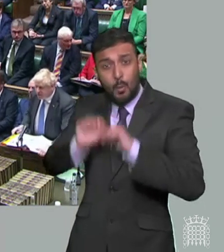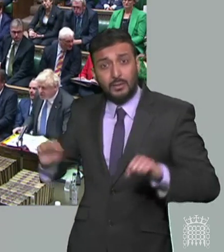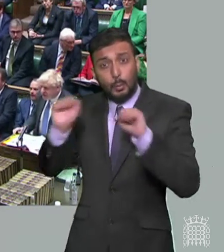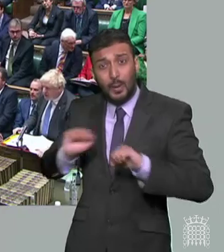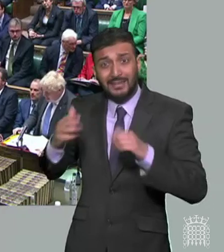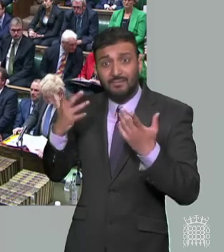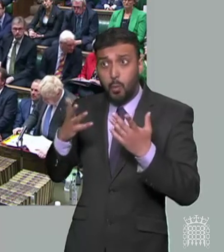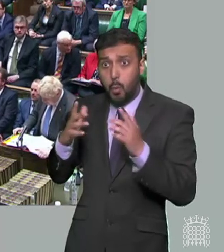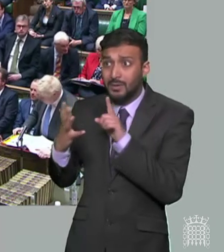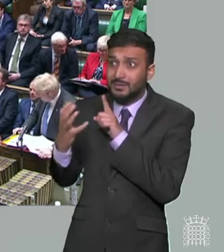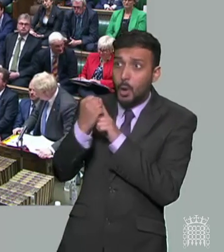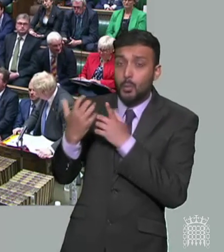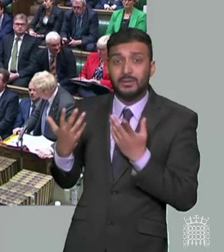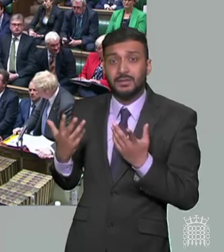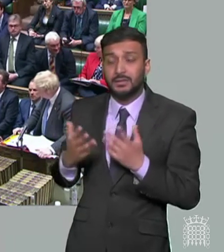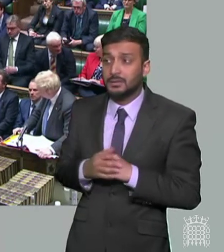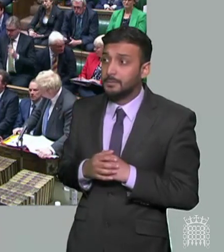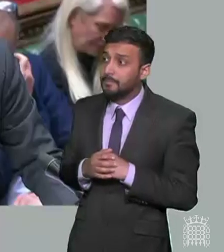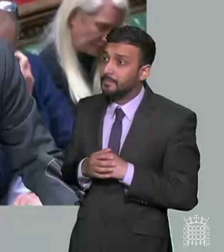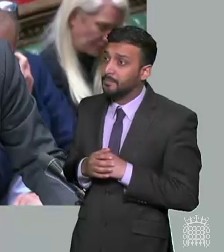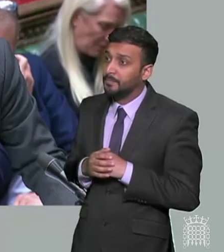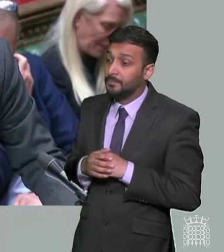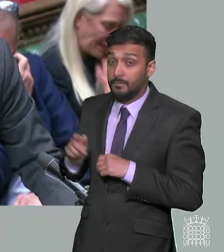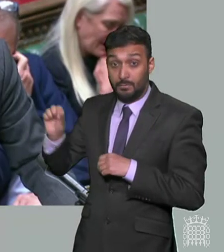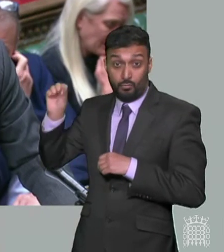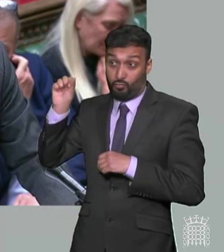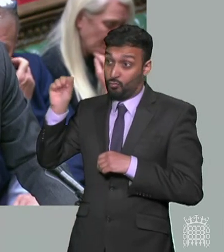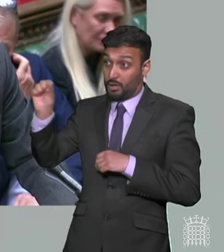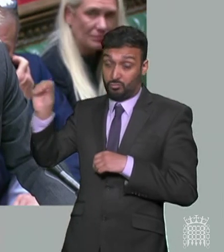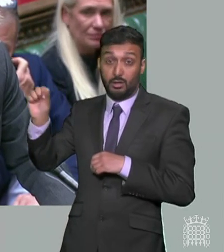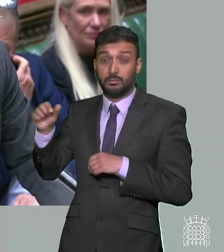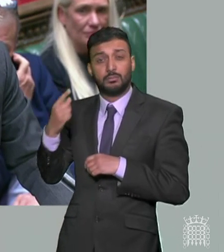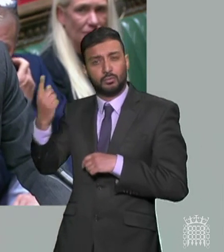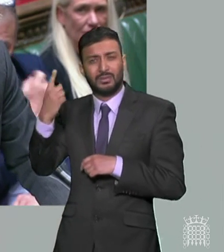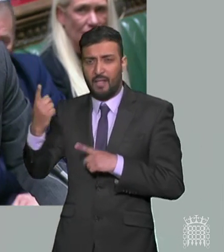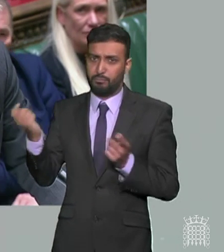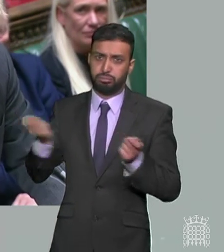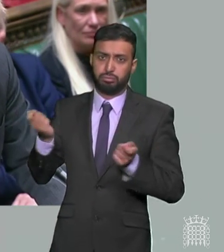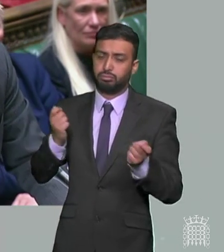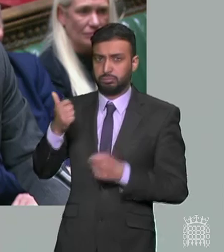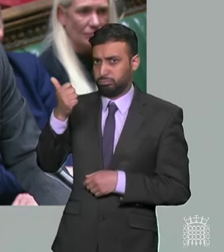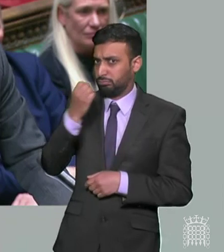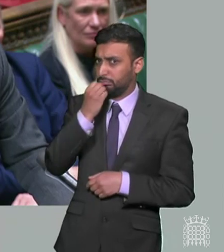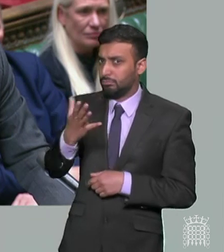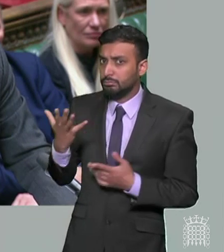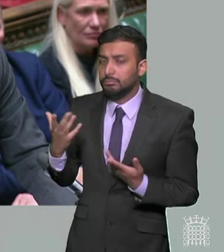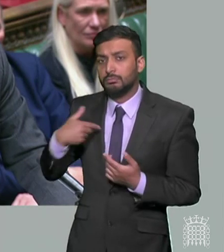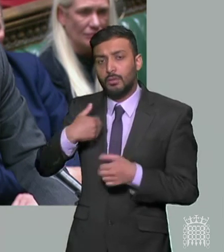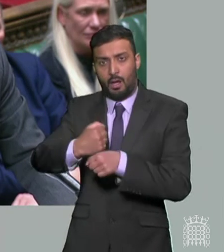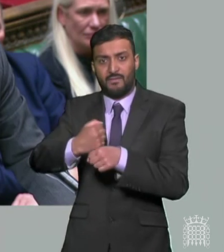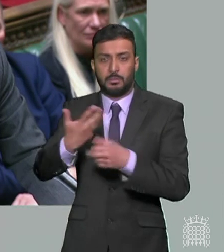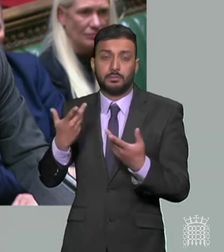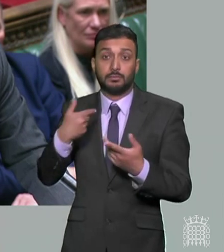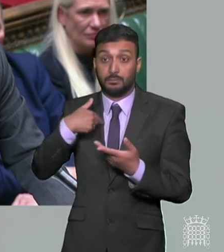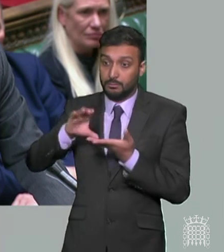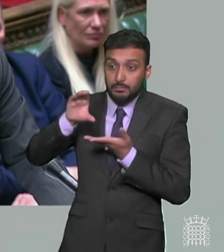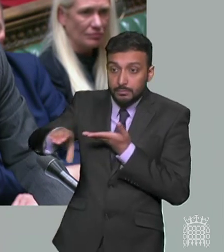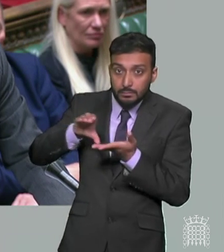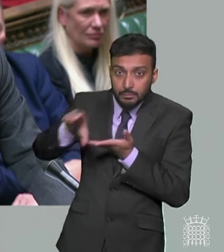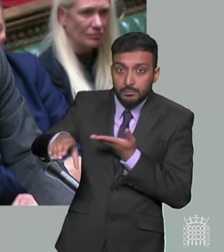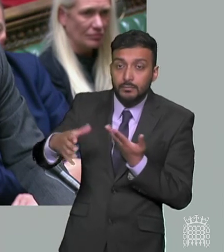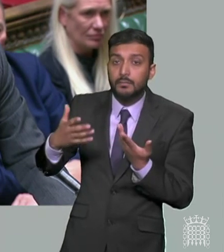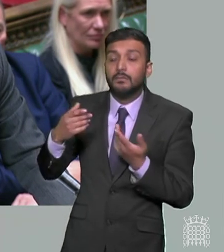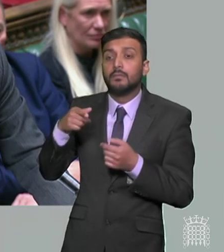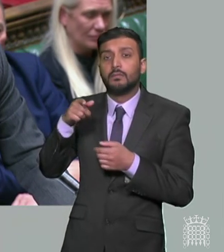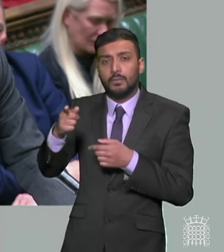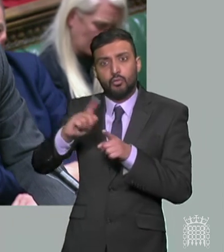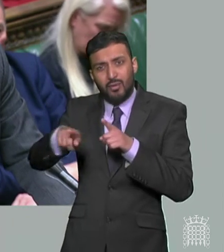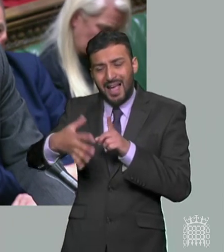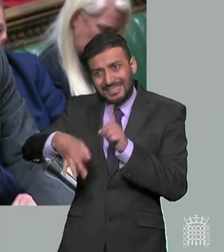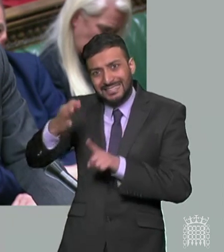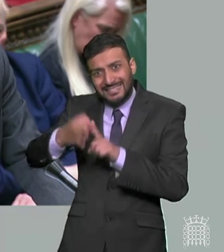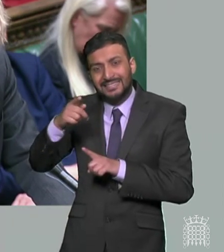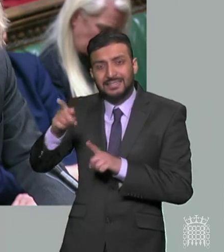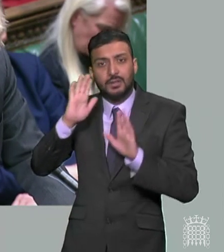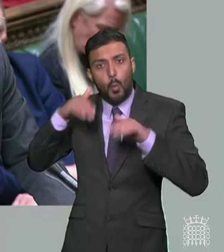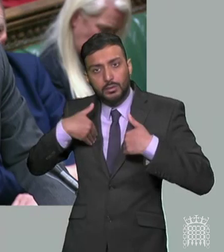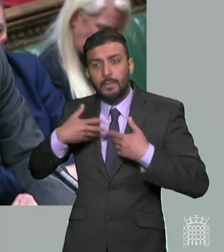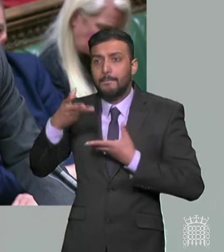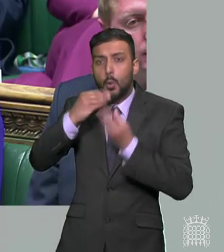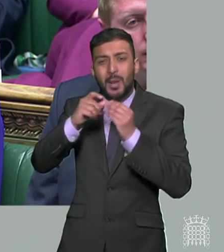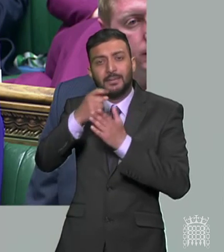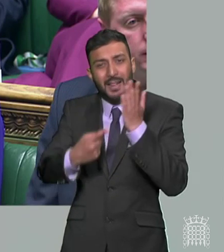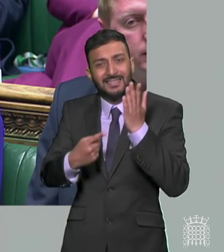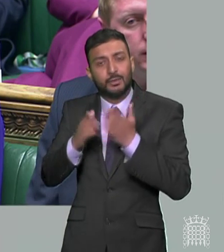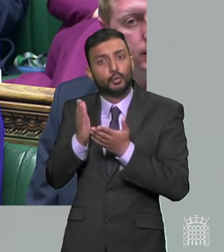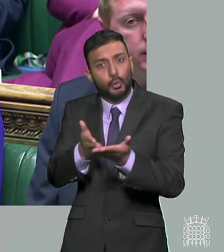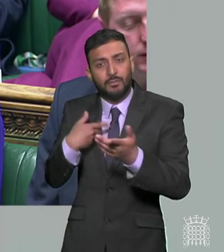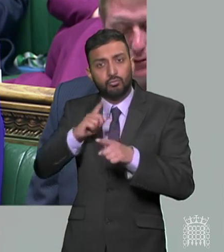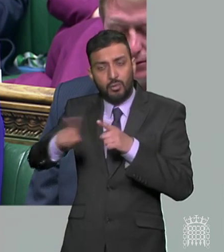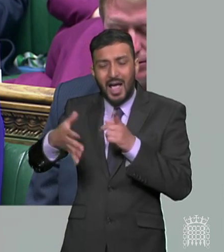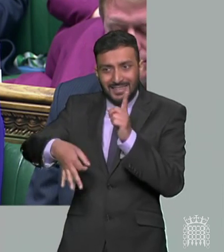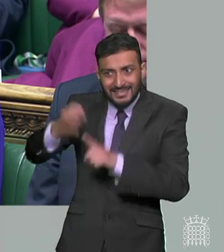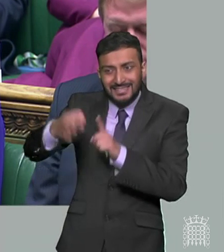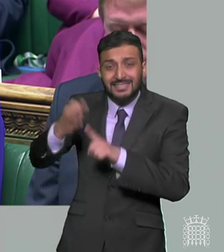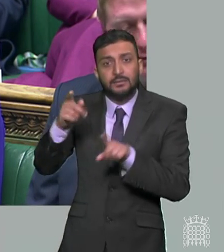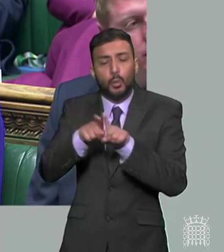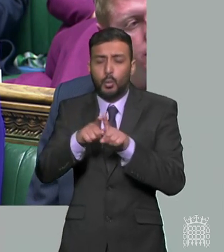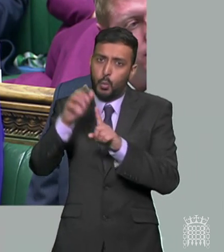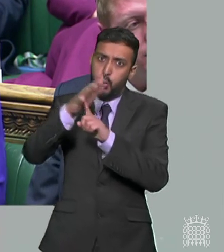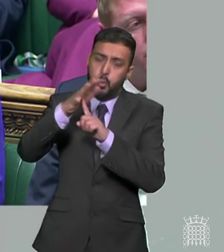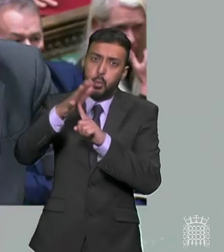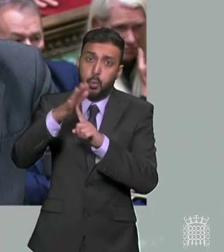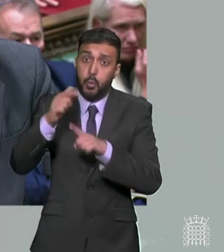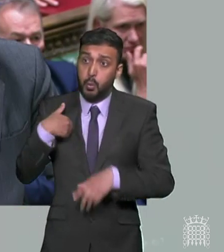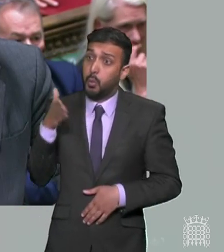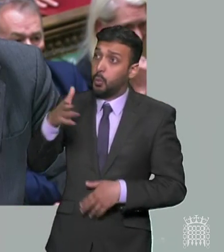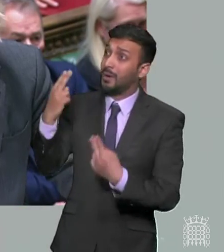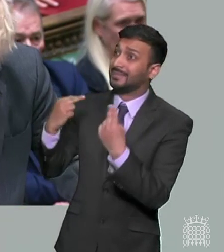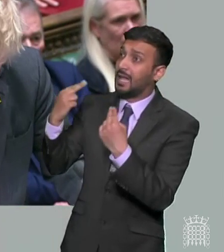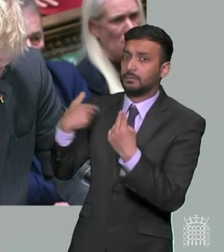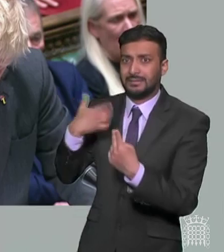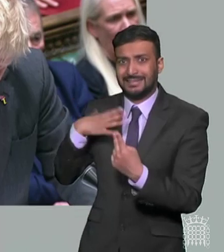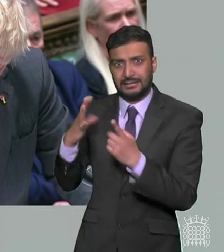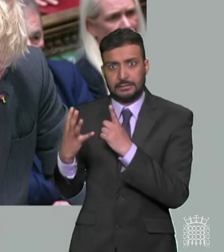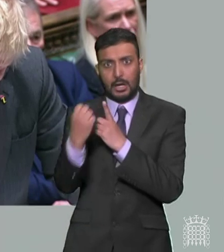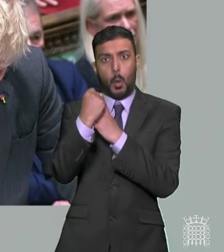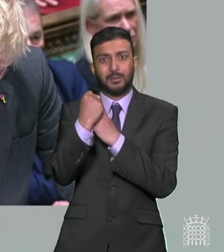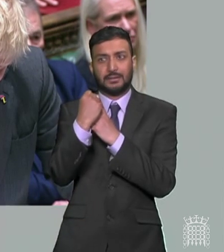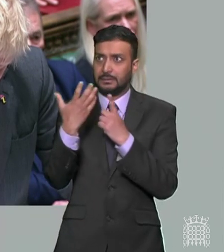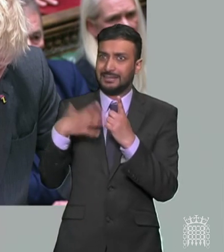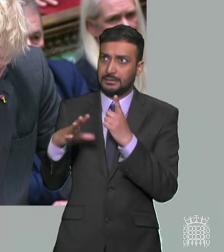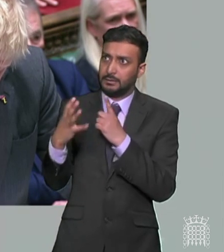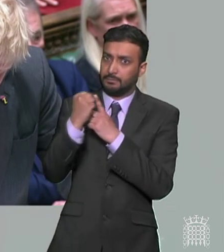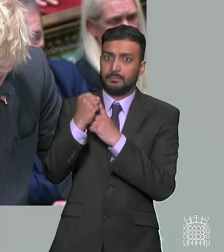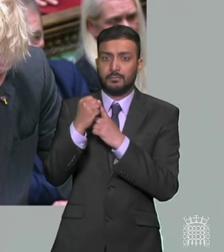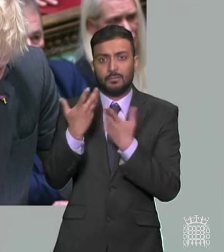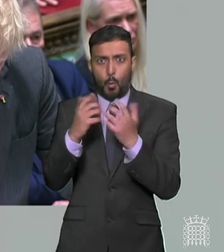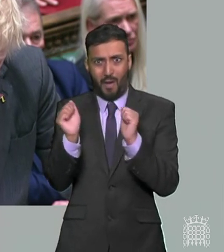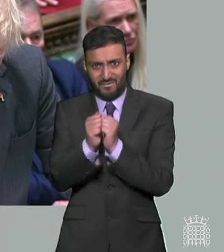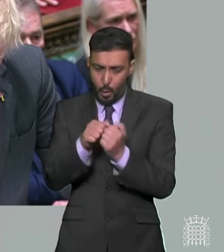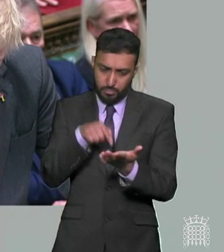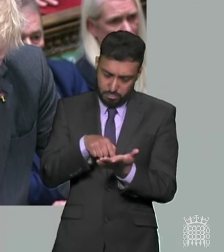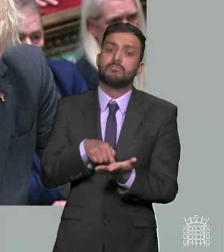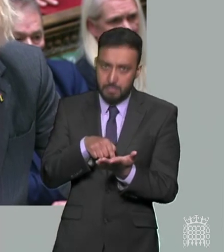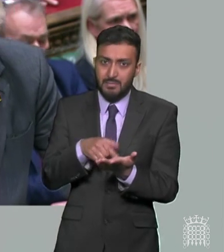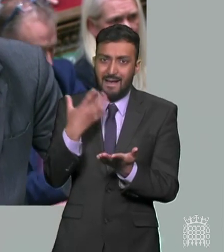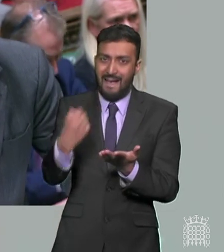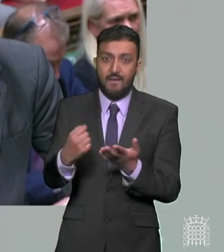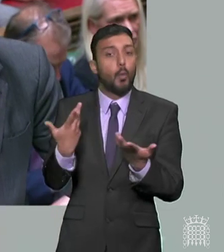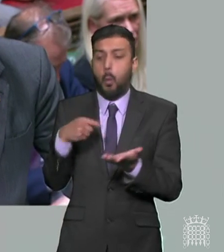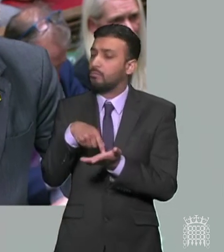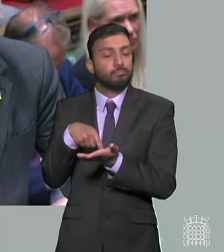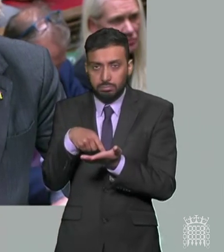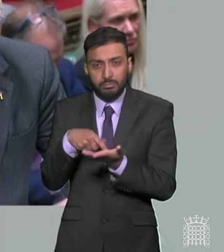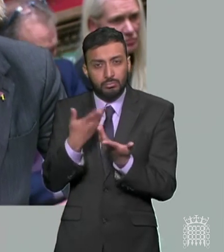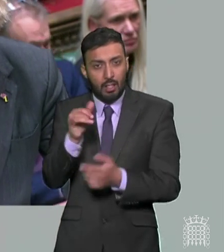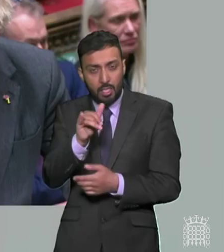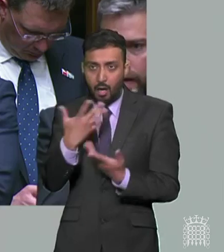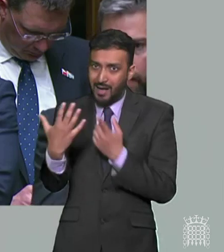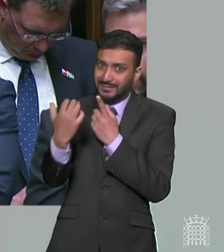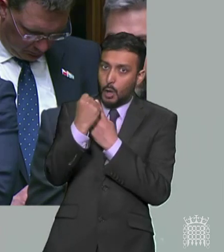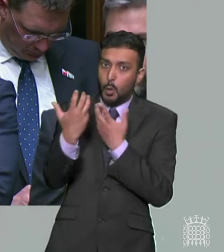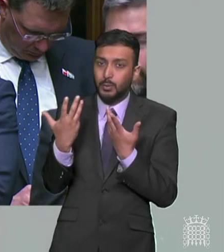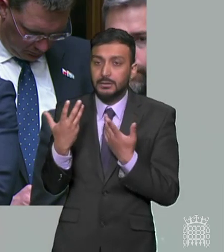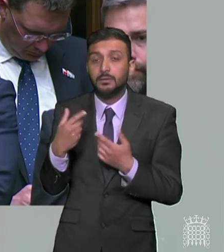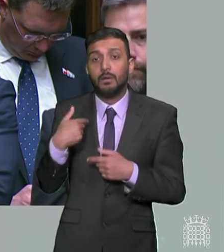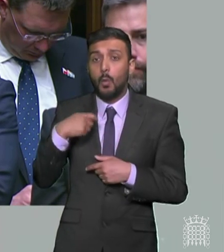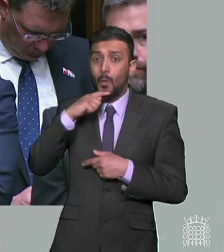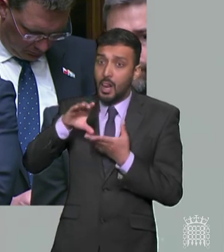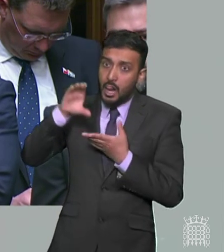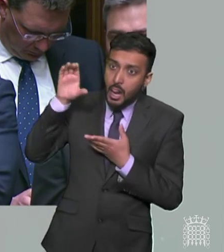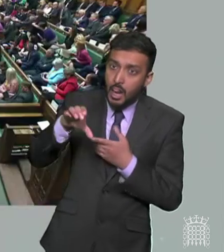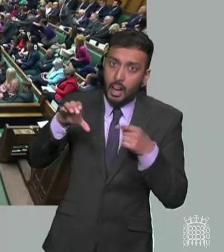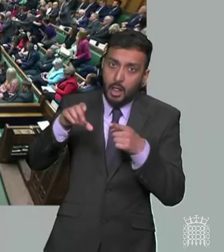My honourable Friend is running a great campaign, and she is absolutely right: the Government are indeed providing funds to improve autism and learning disability services, but it is also important for people to receive the diagnoses and assessments that they need within 12 weeks, and the measures in our Health and Care Bill will improve local accountability for those services.